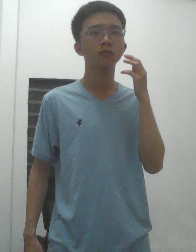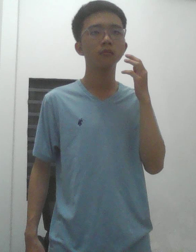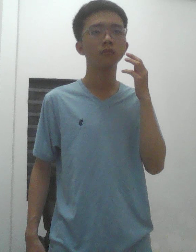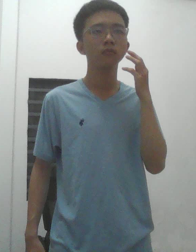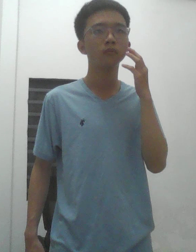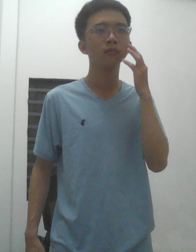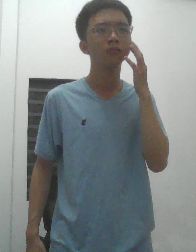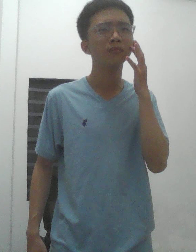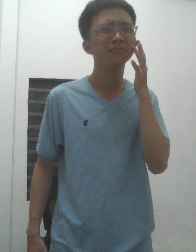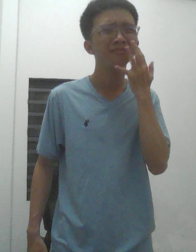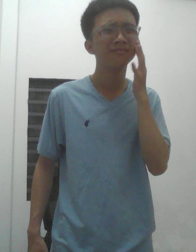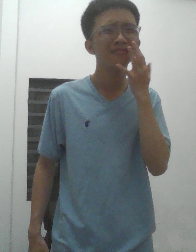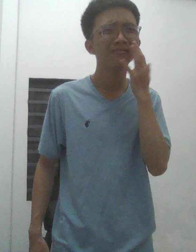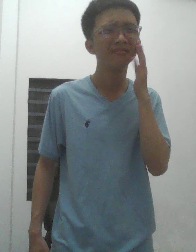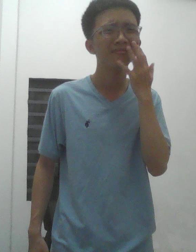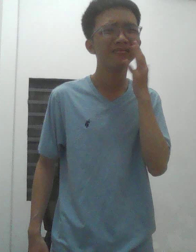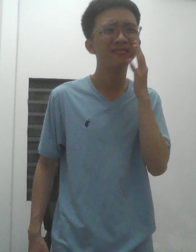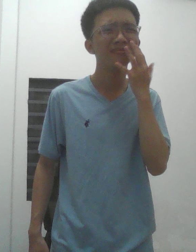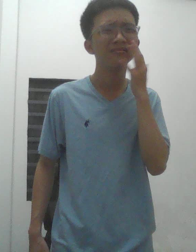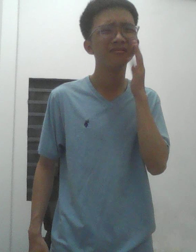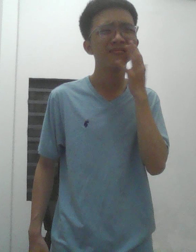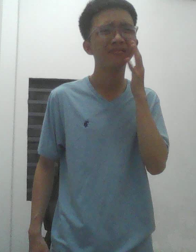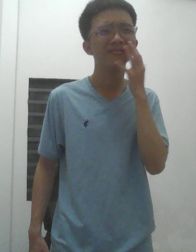kinh tom